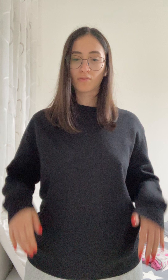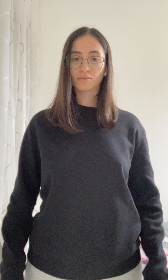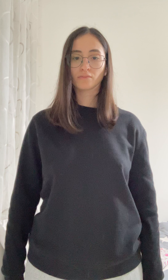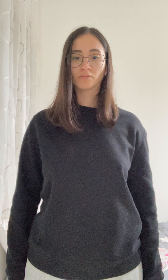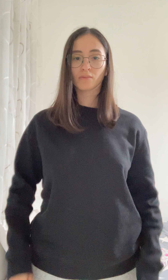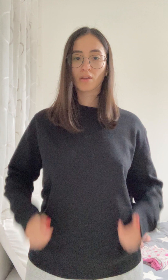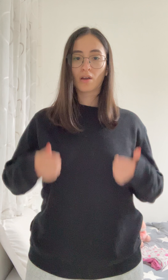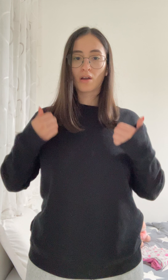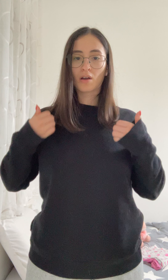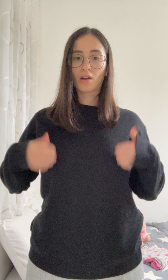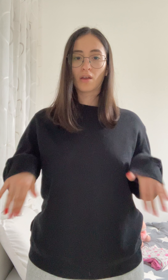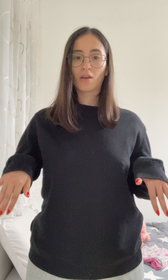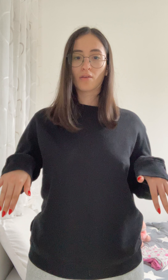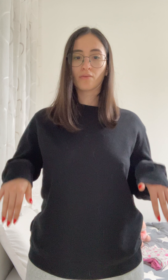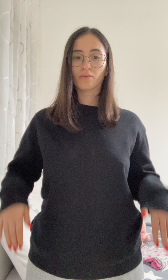עייף